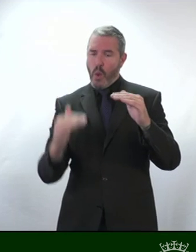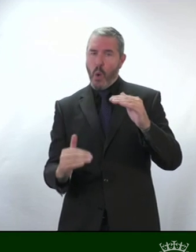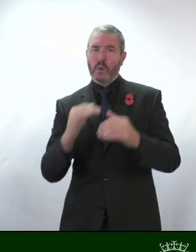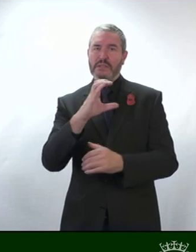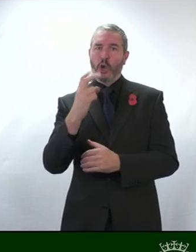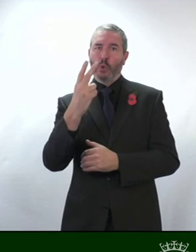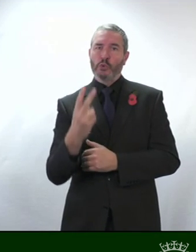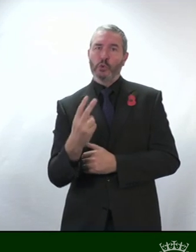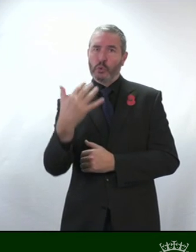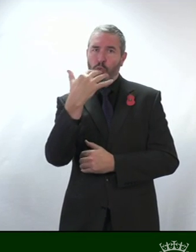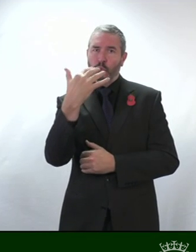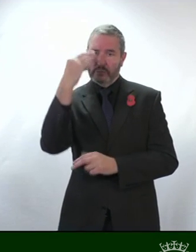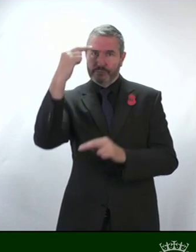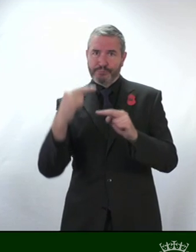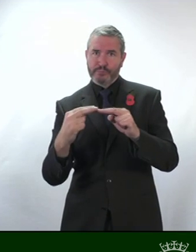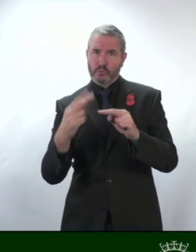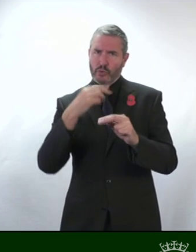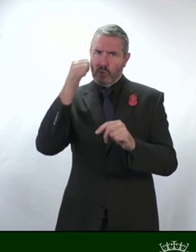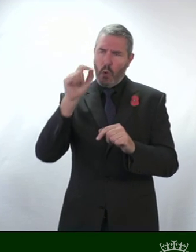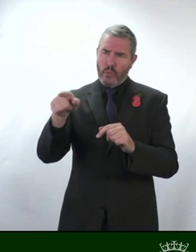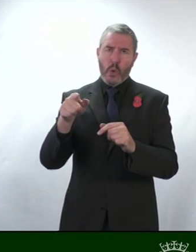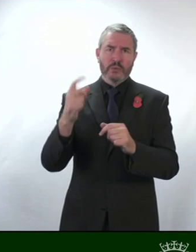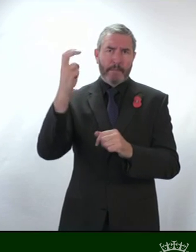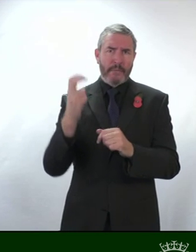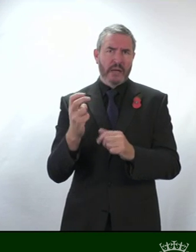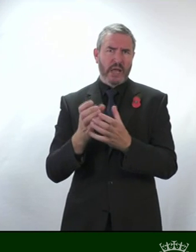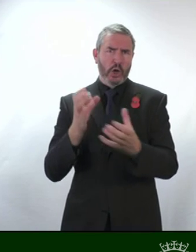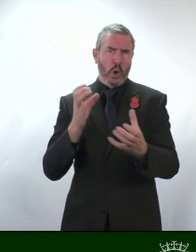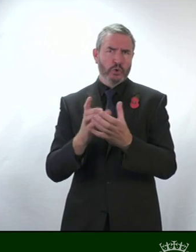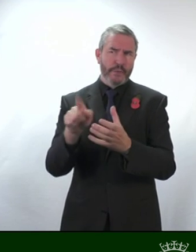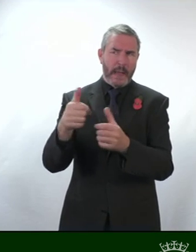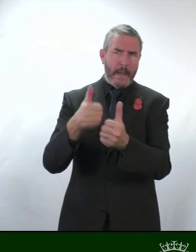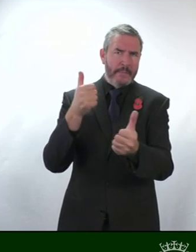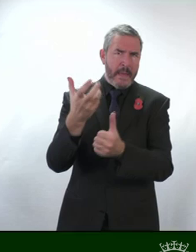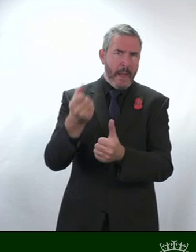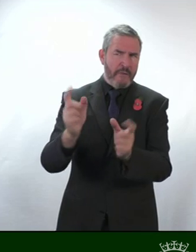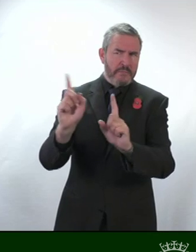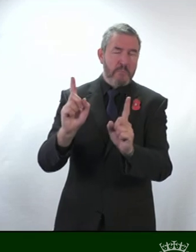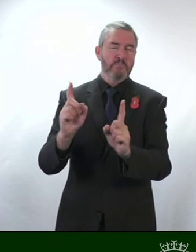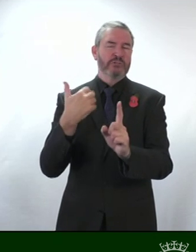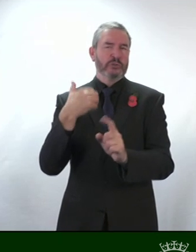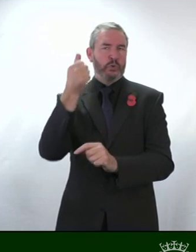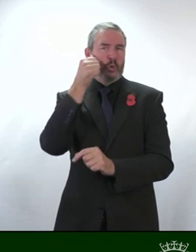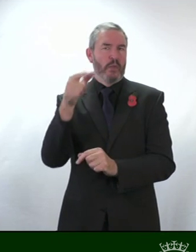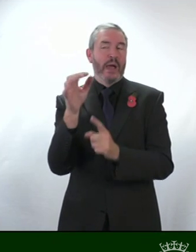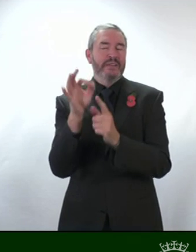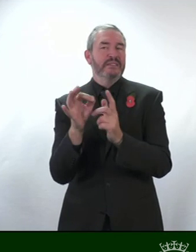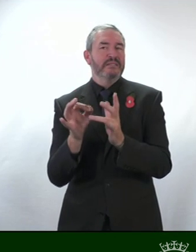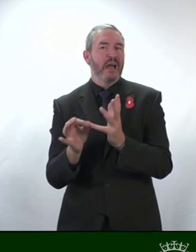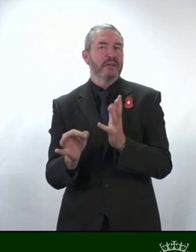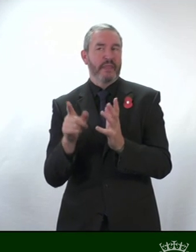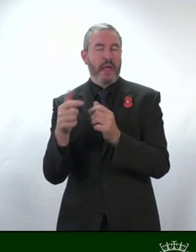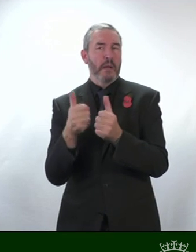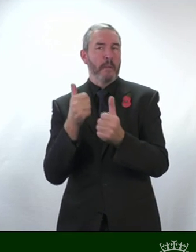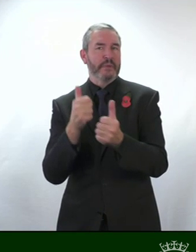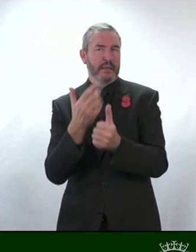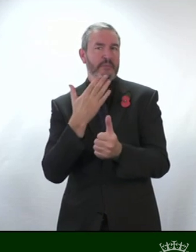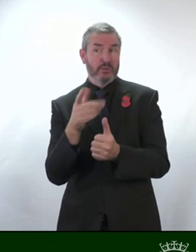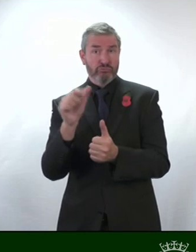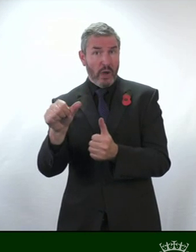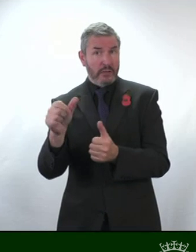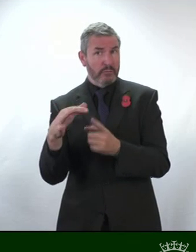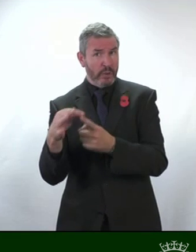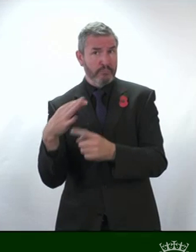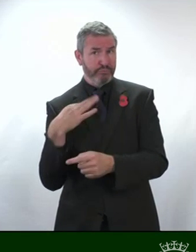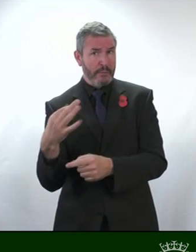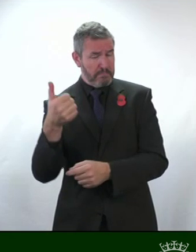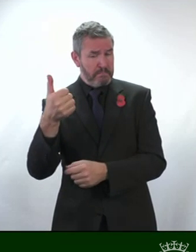I would be interested to know what type of coaches she is talking about and the details of the company that she rightly represents.